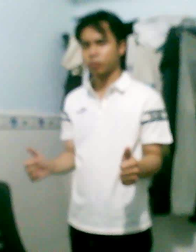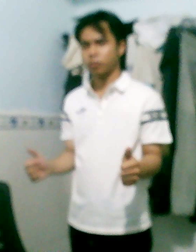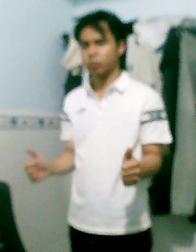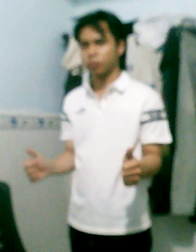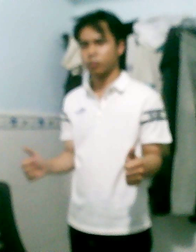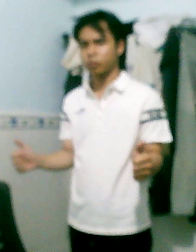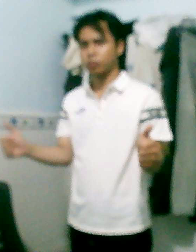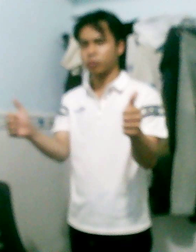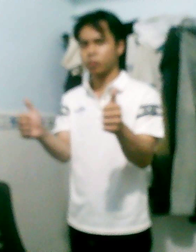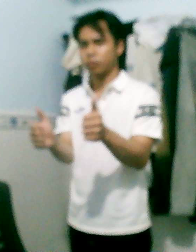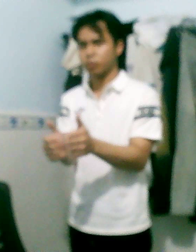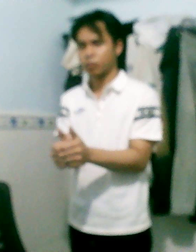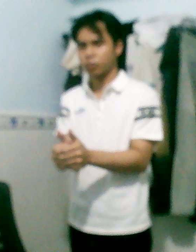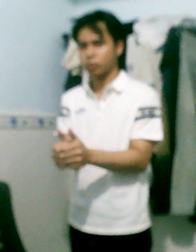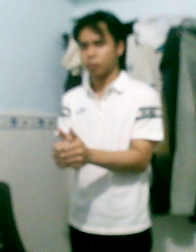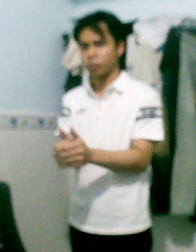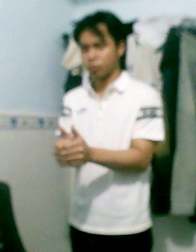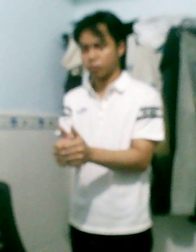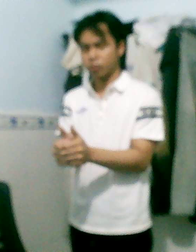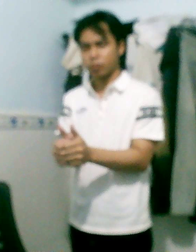voi